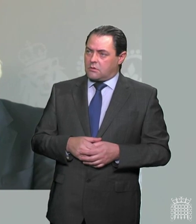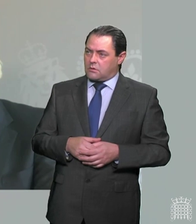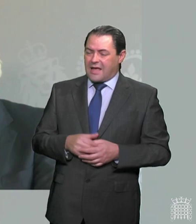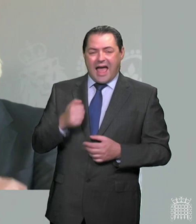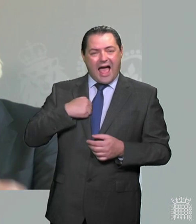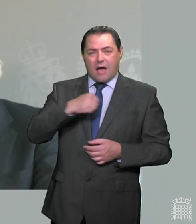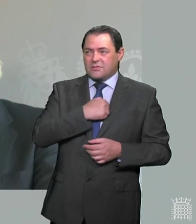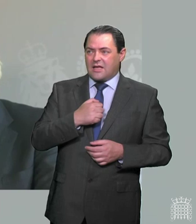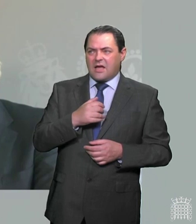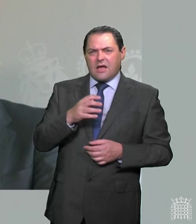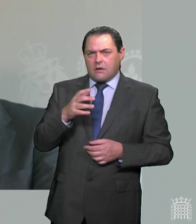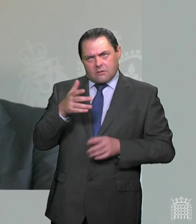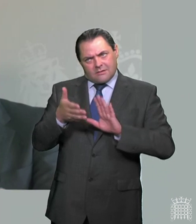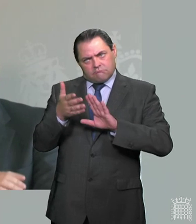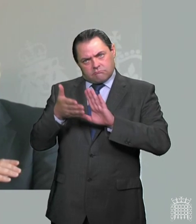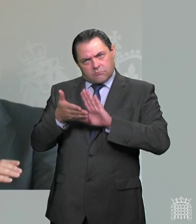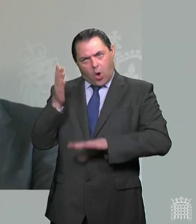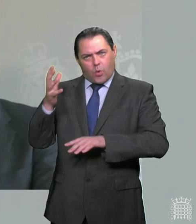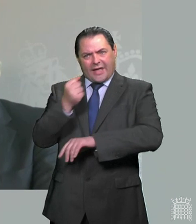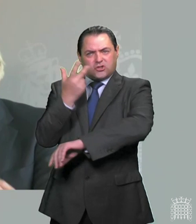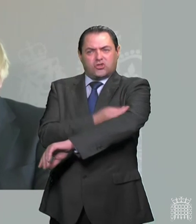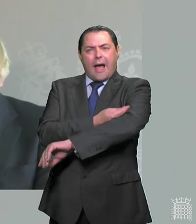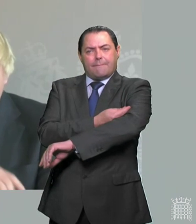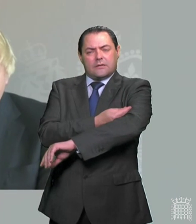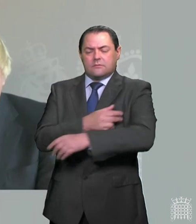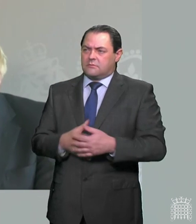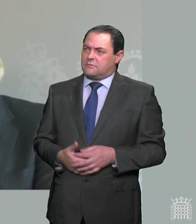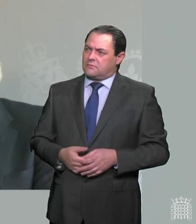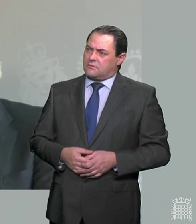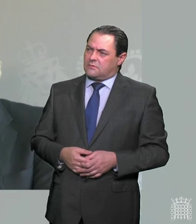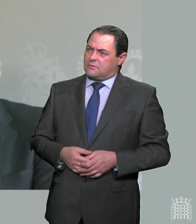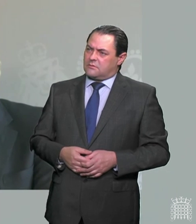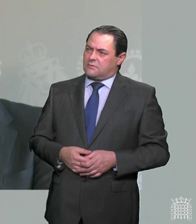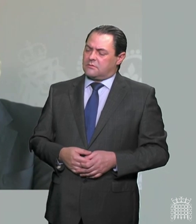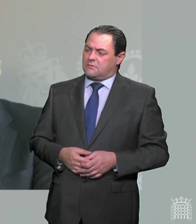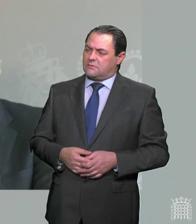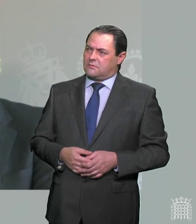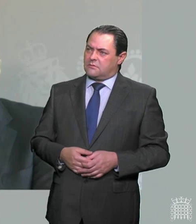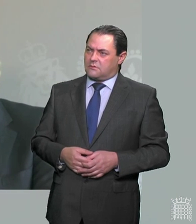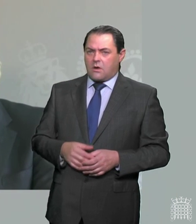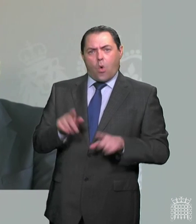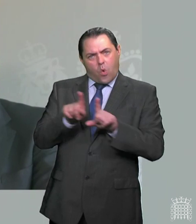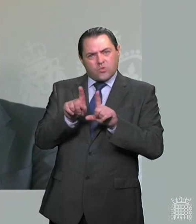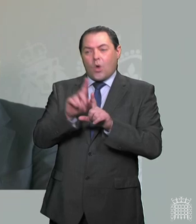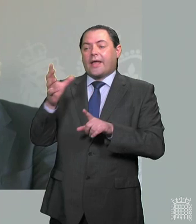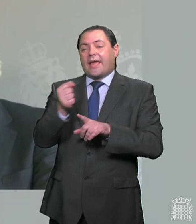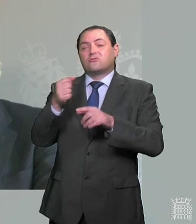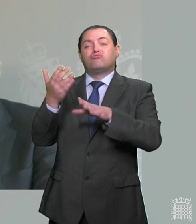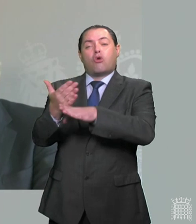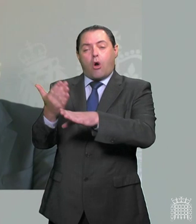Our three-word slogan is “get a jab”—and by the way, we are also helping people to get a job.